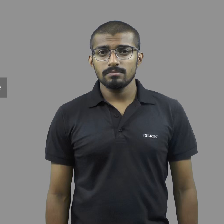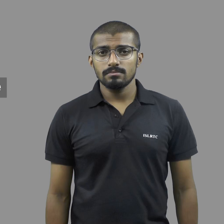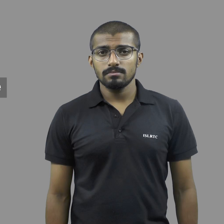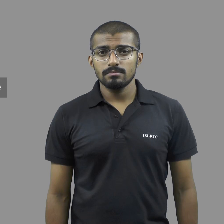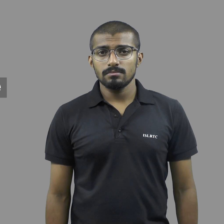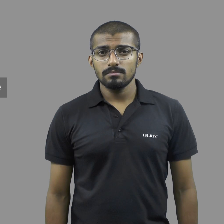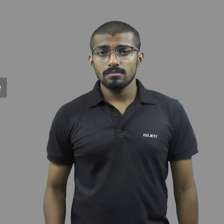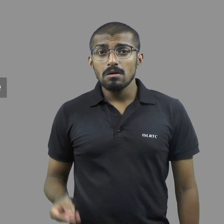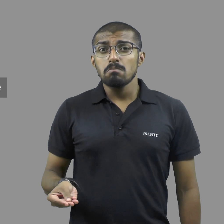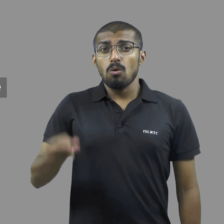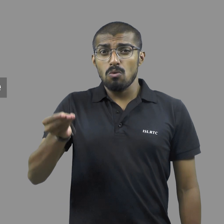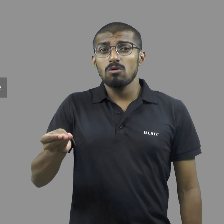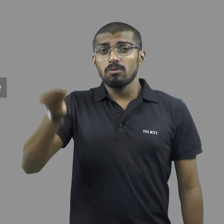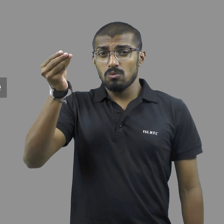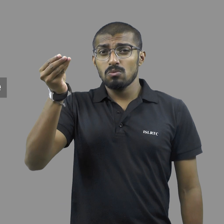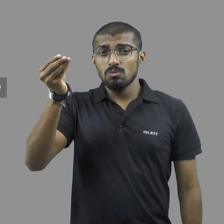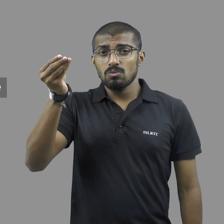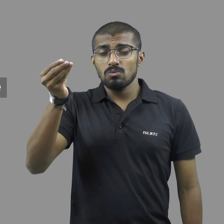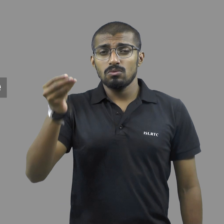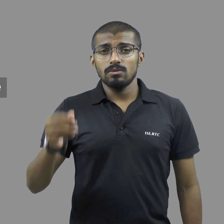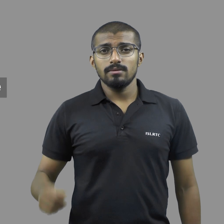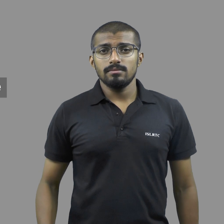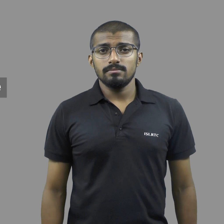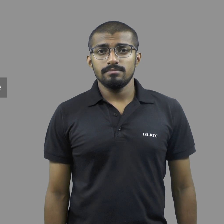More